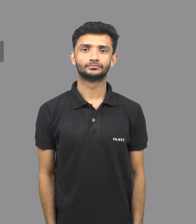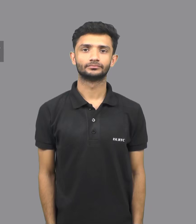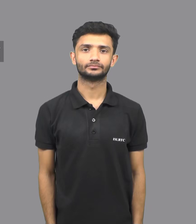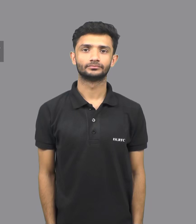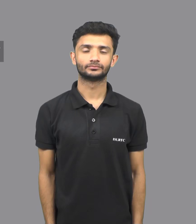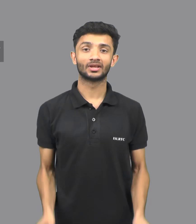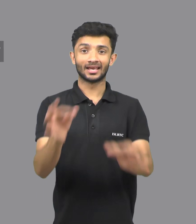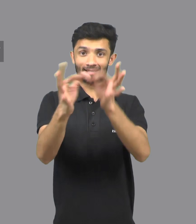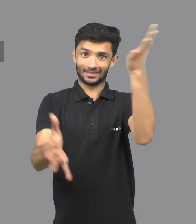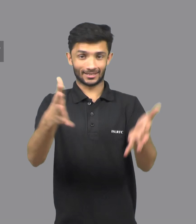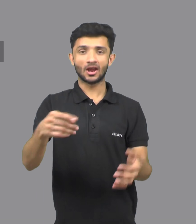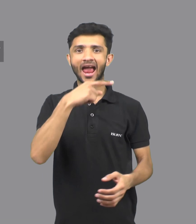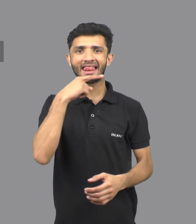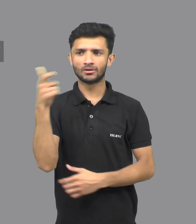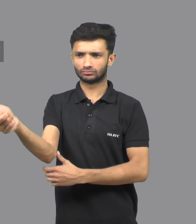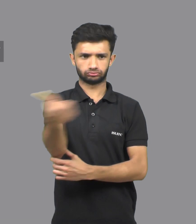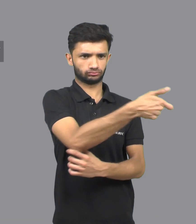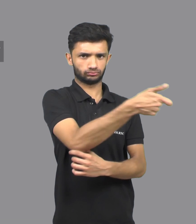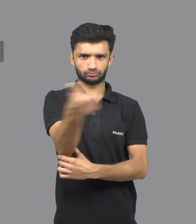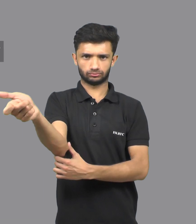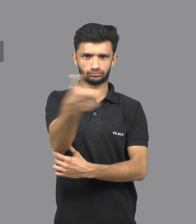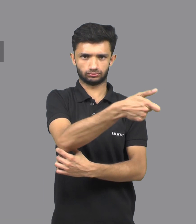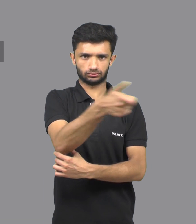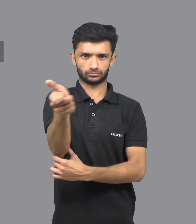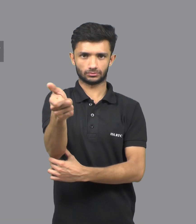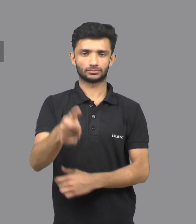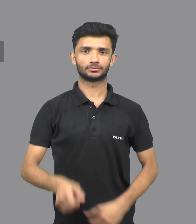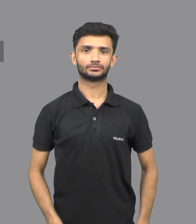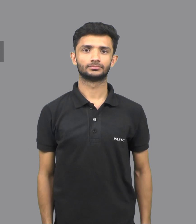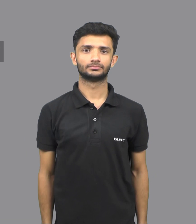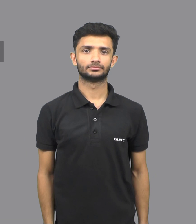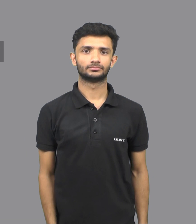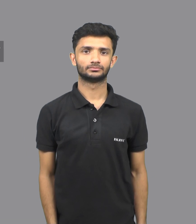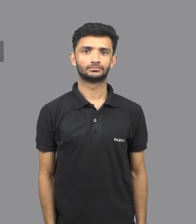Fire Extinguisher